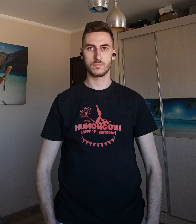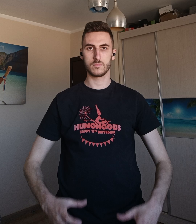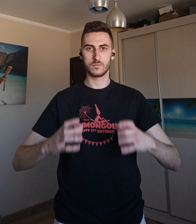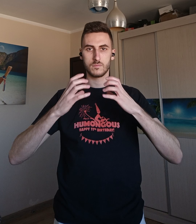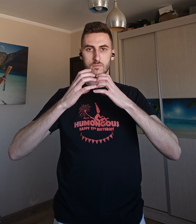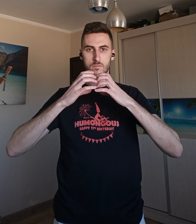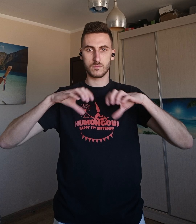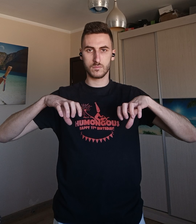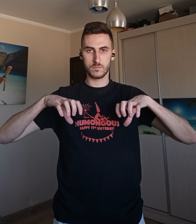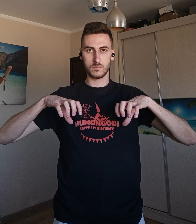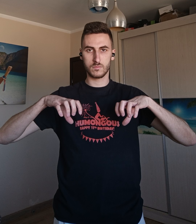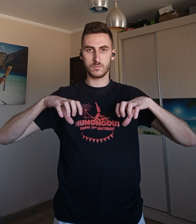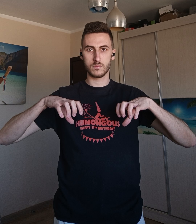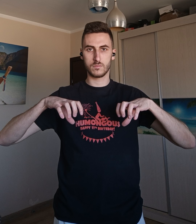ביצים